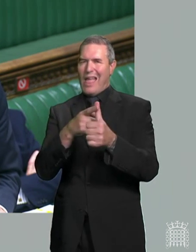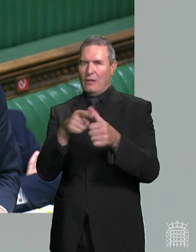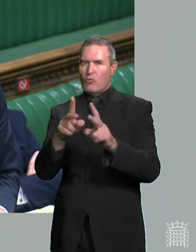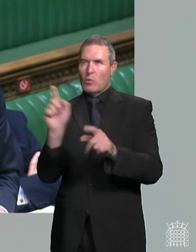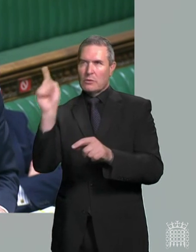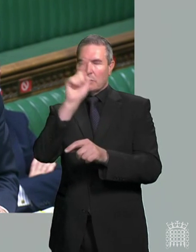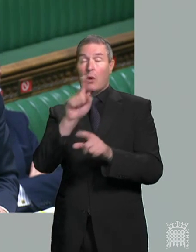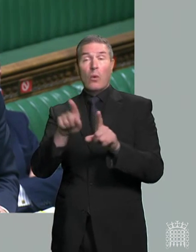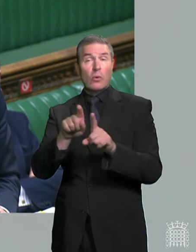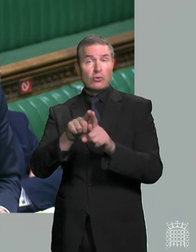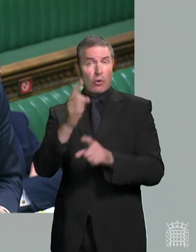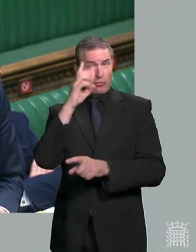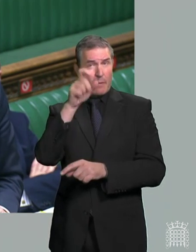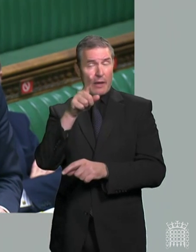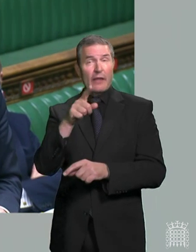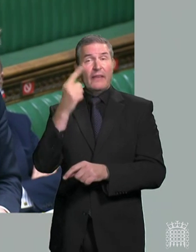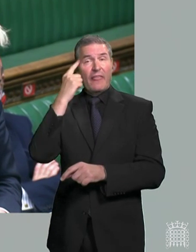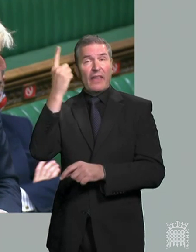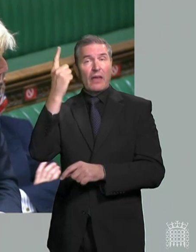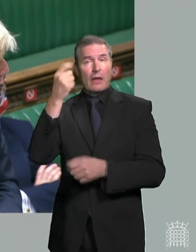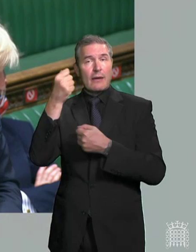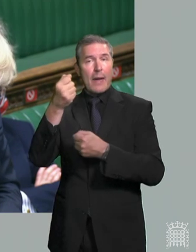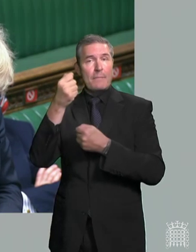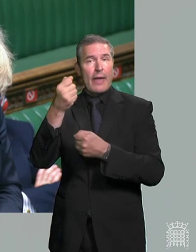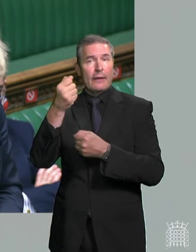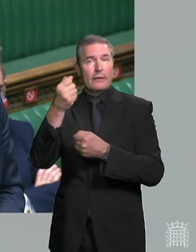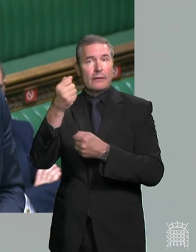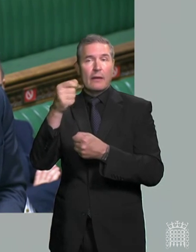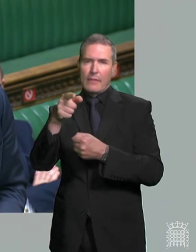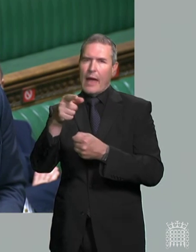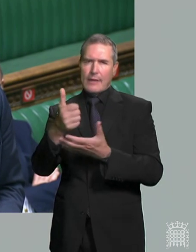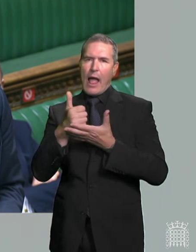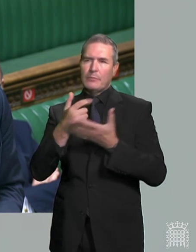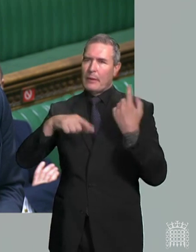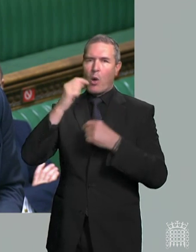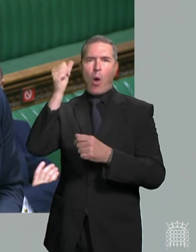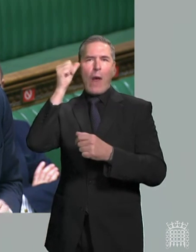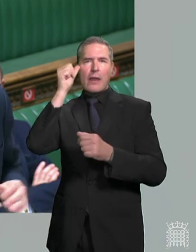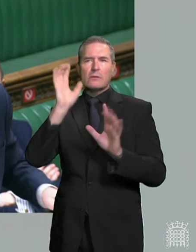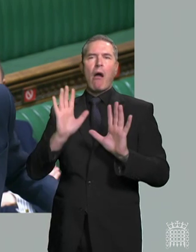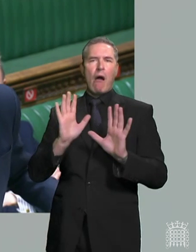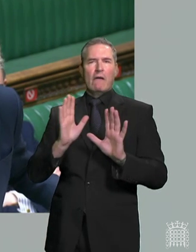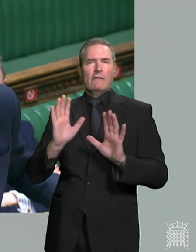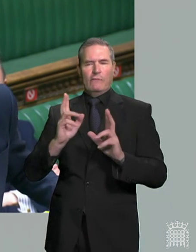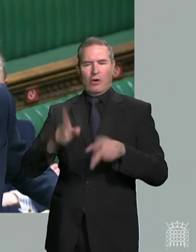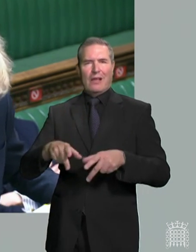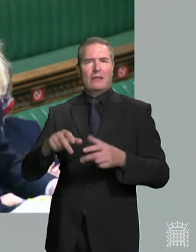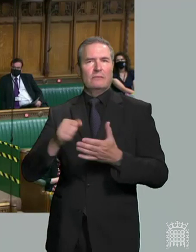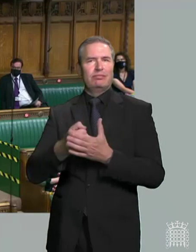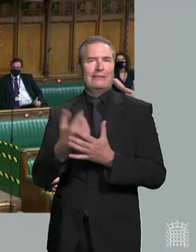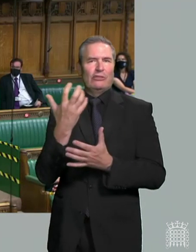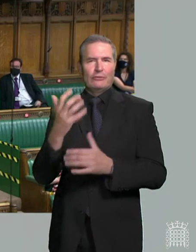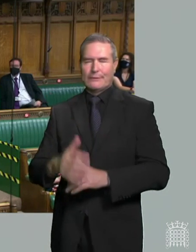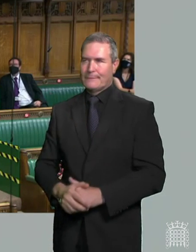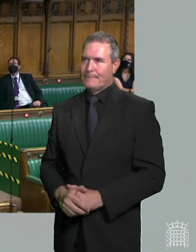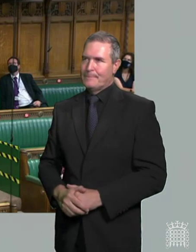I also draw his attention to the THINK! campaign, which can play a huge role in reducing deaths and serious injuries on our roads.